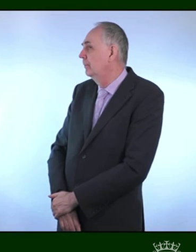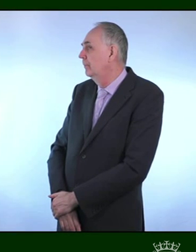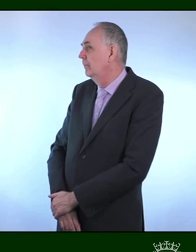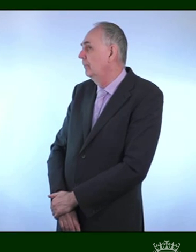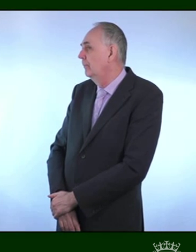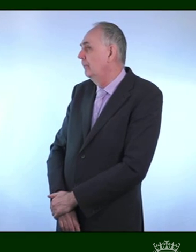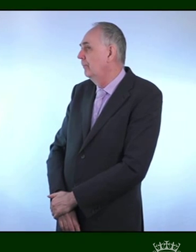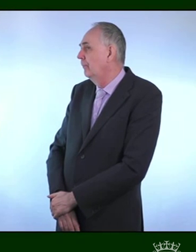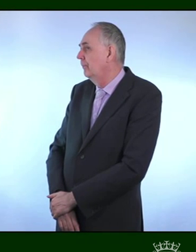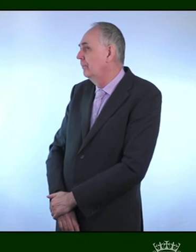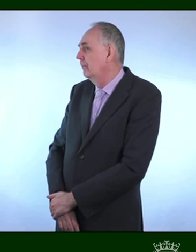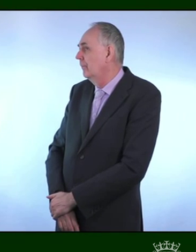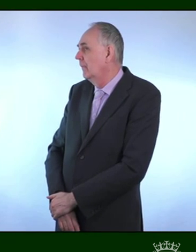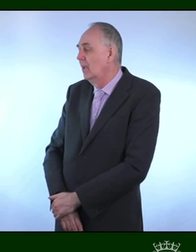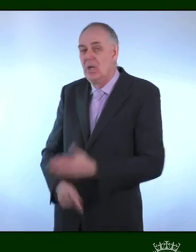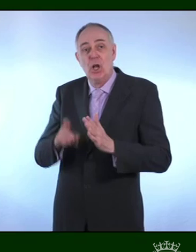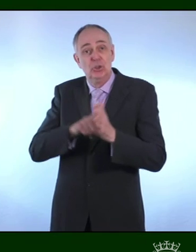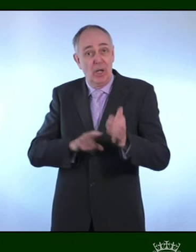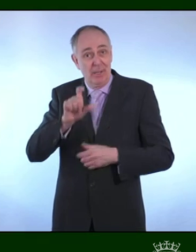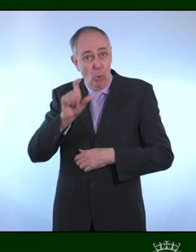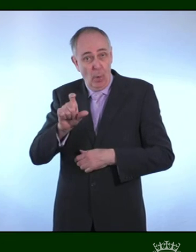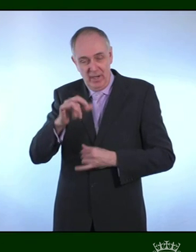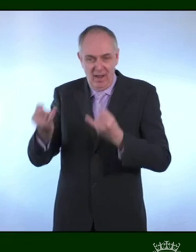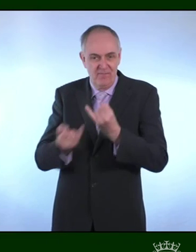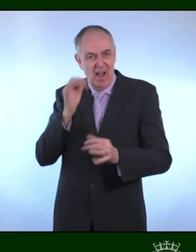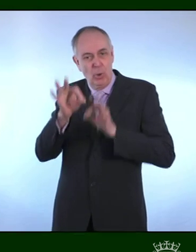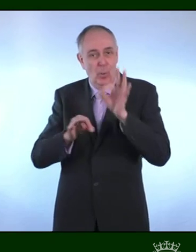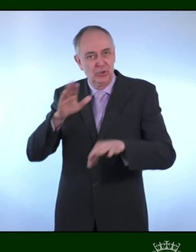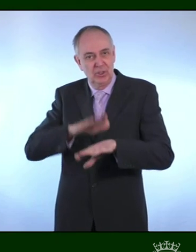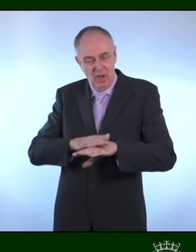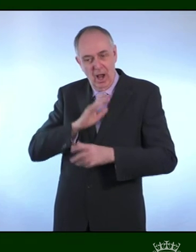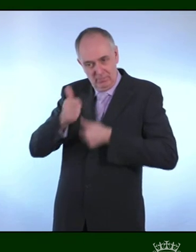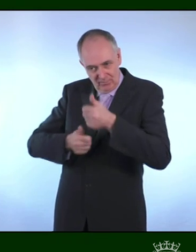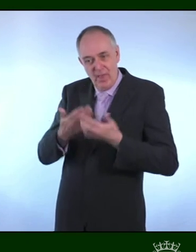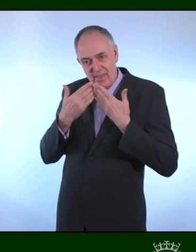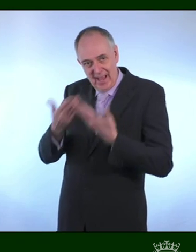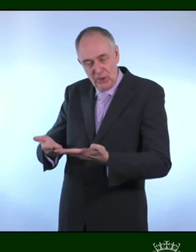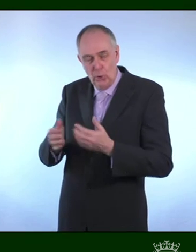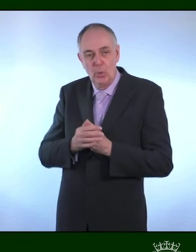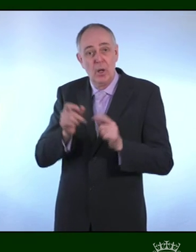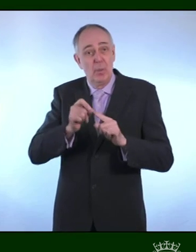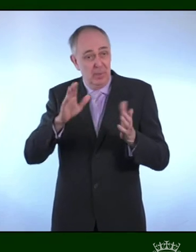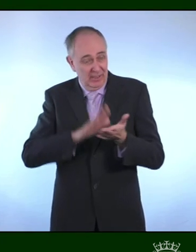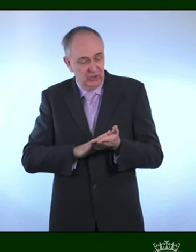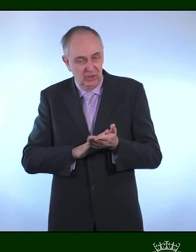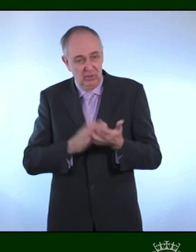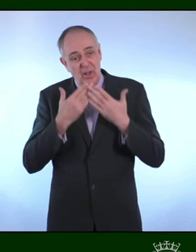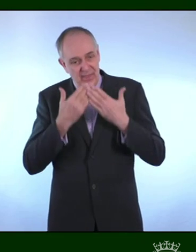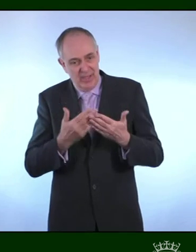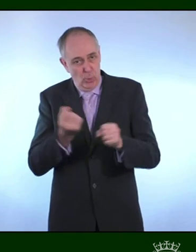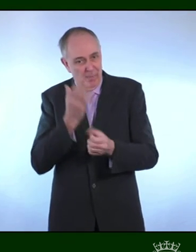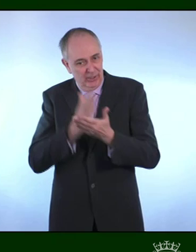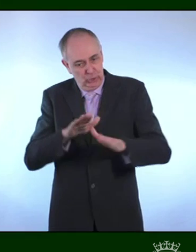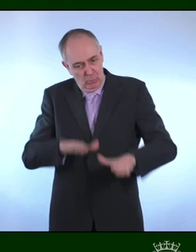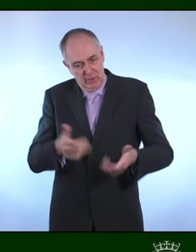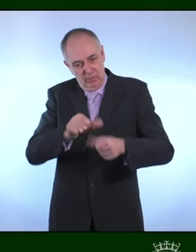I wish the Leader of the Opposition well following his final Question Time, and I say to the Prime Minister that he has the good wishes of everyone in making sure that the country gets through this.